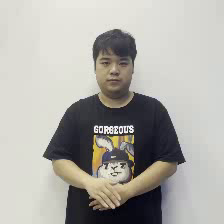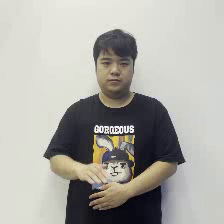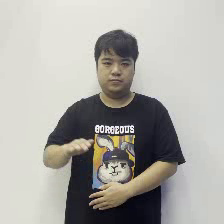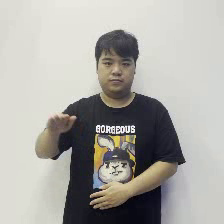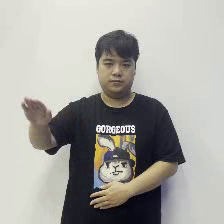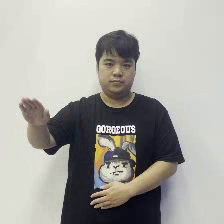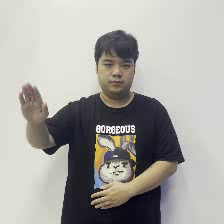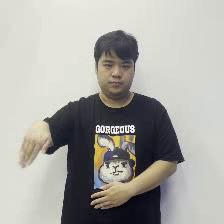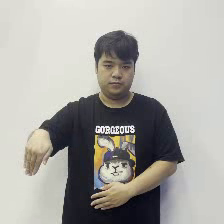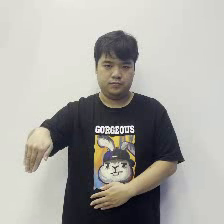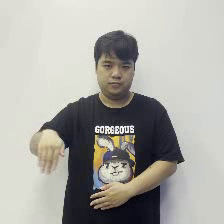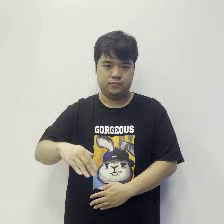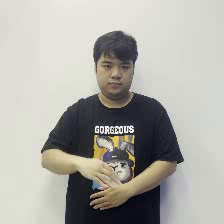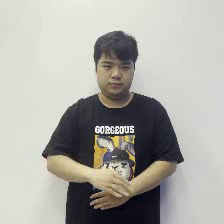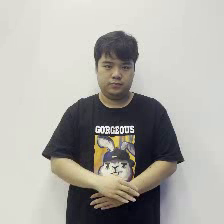Phía sau